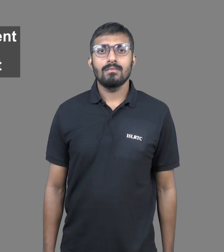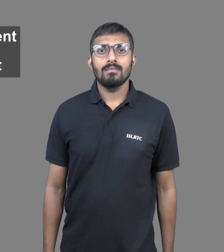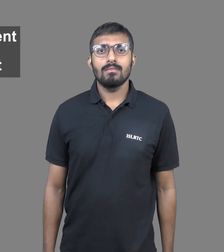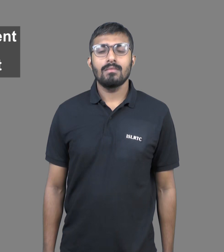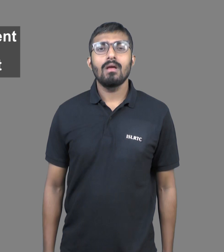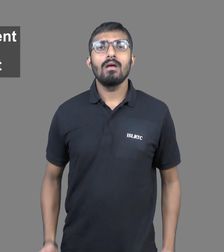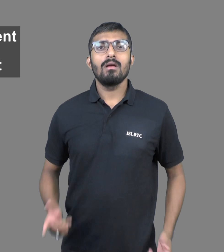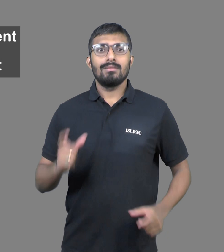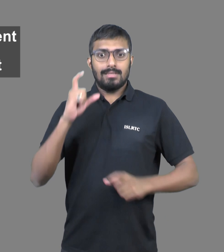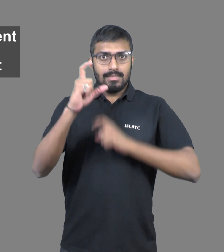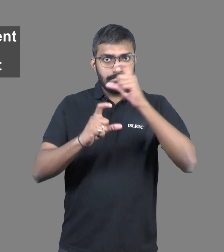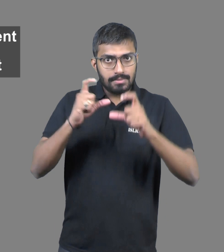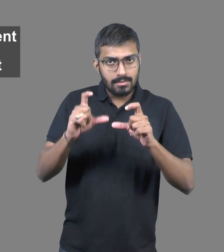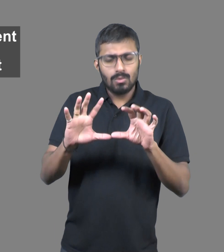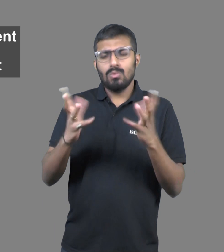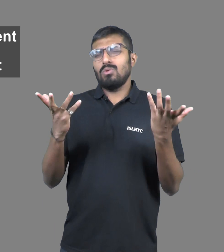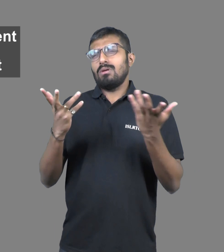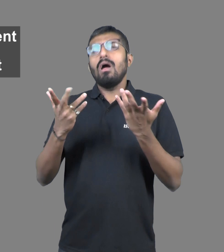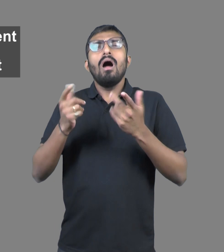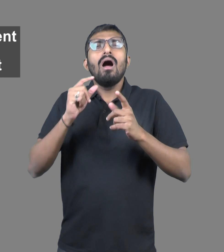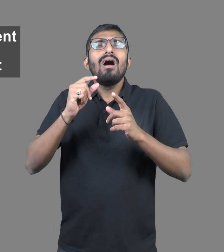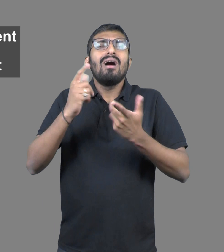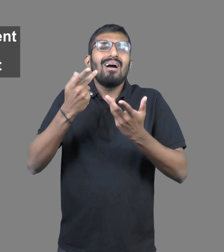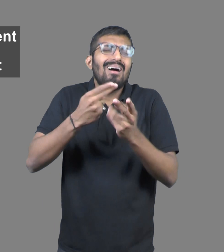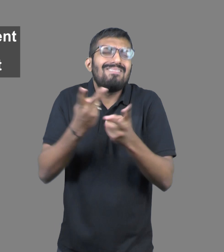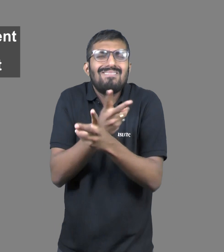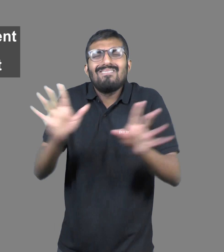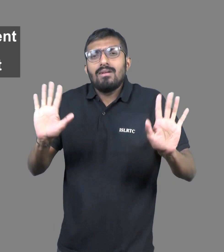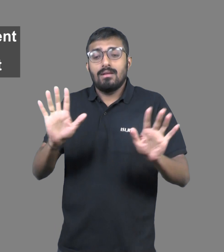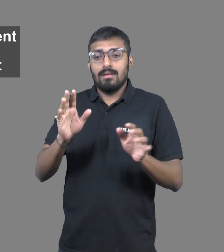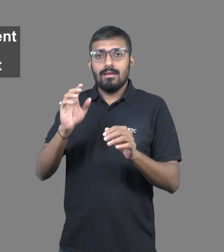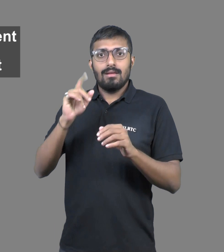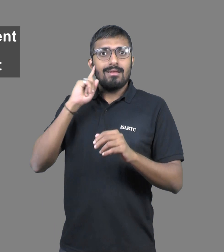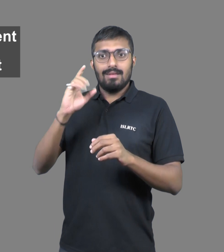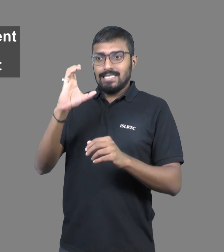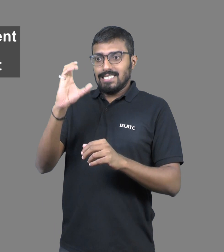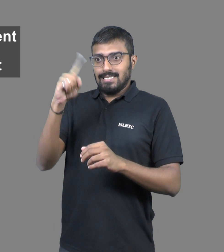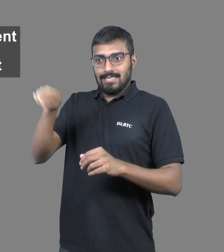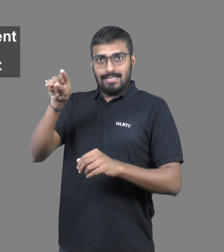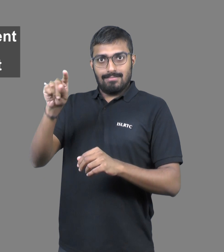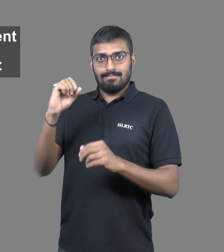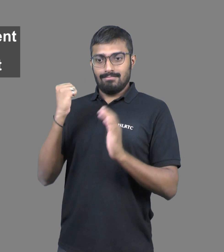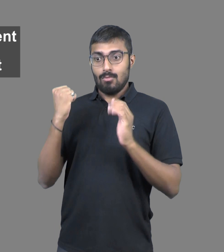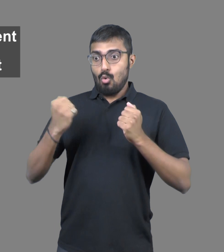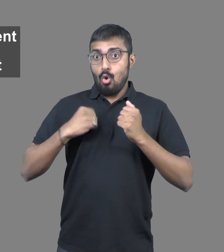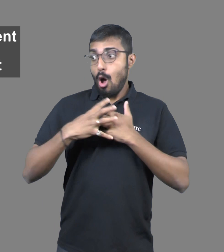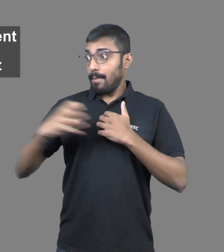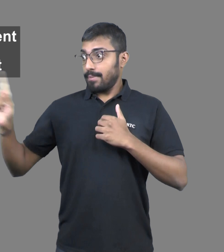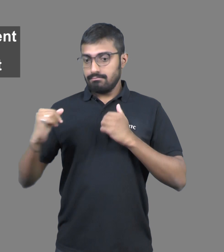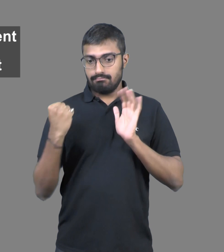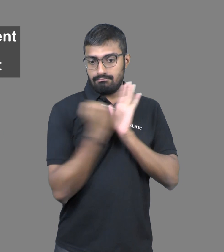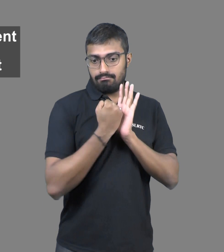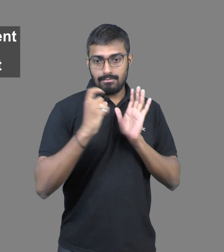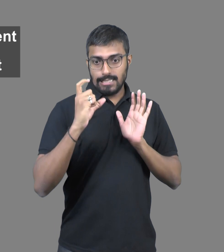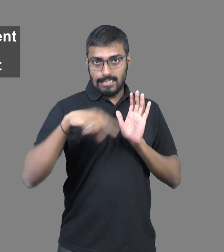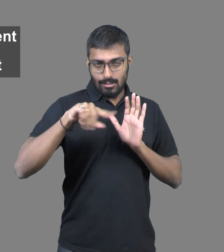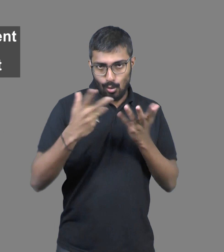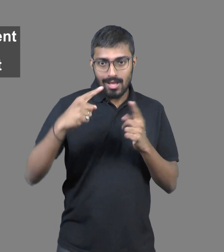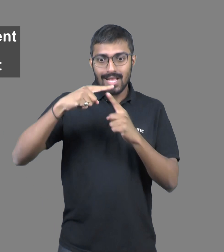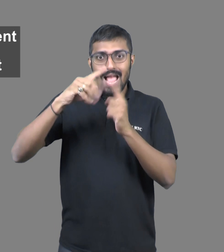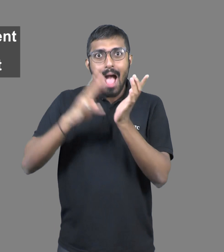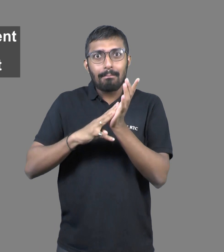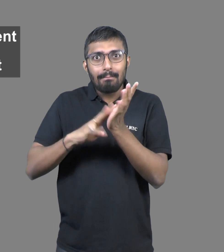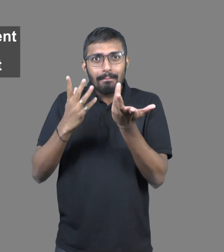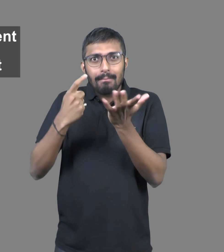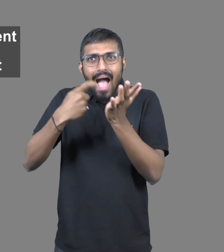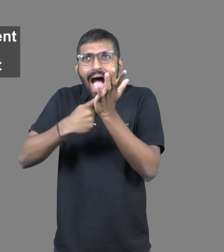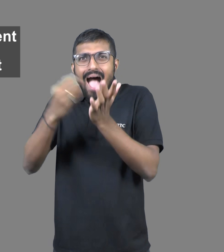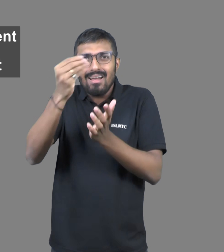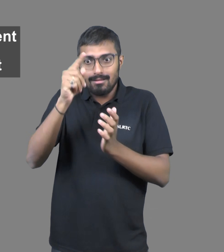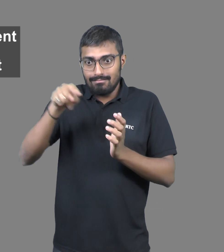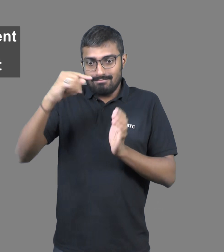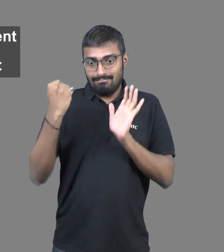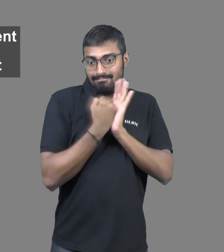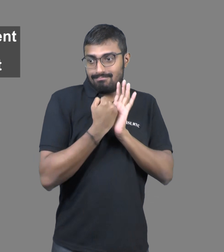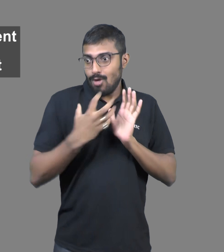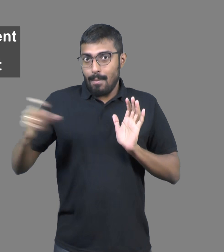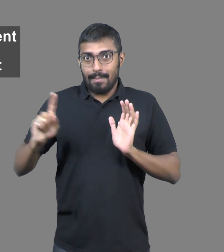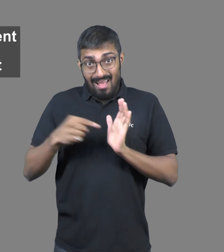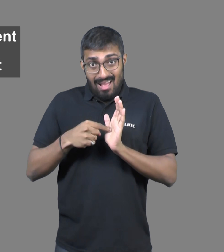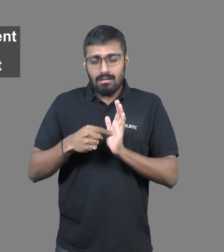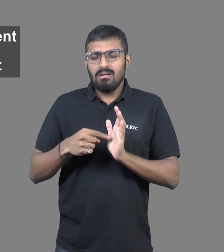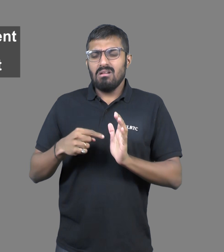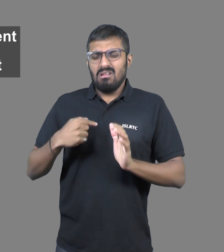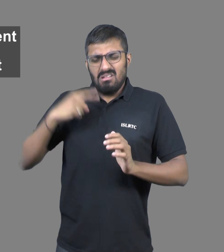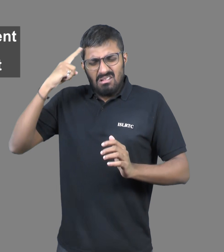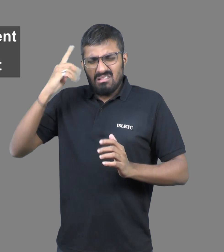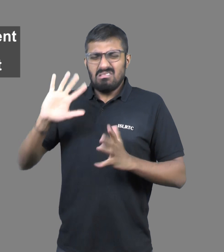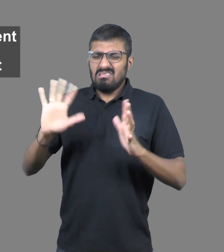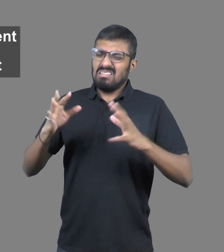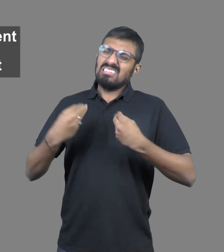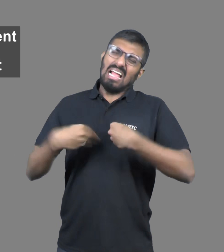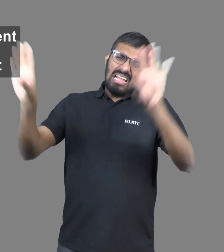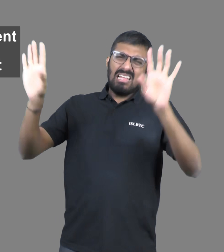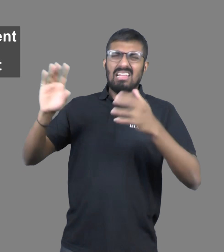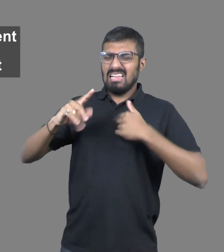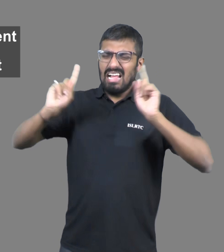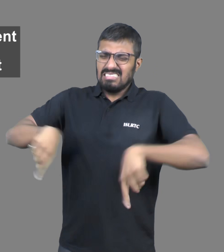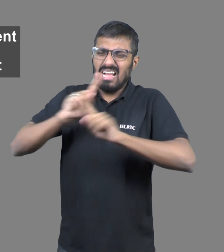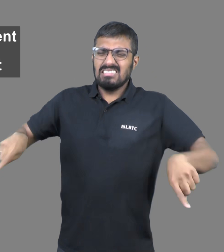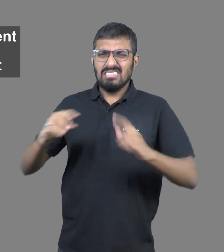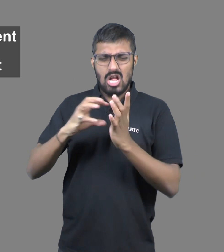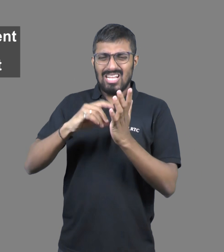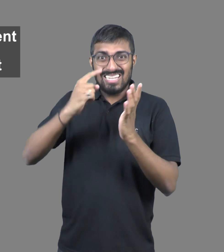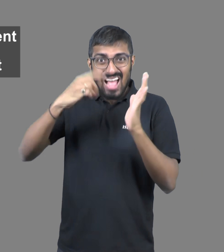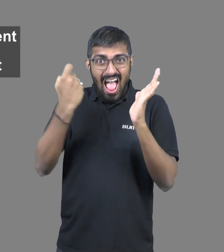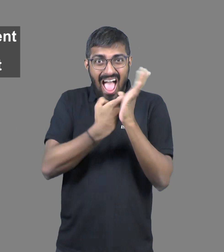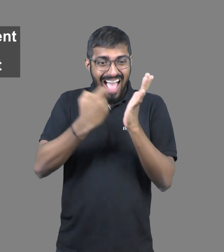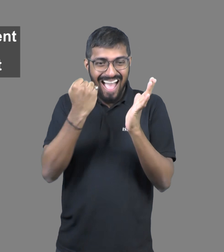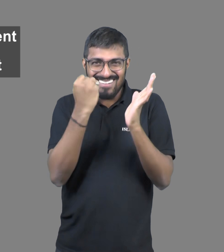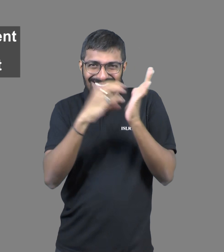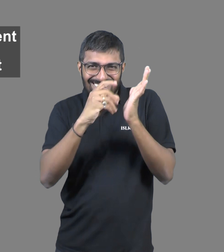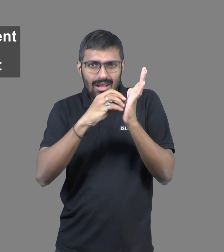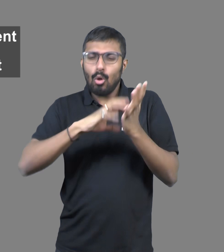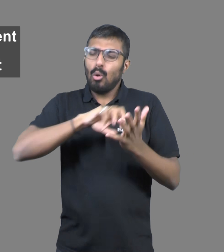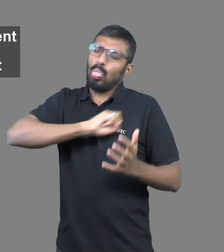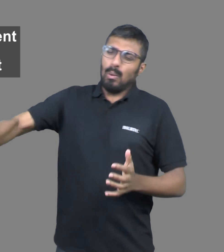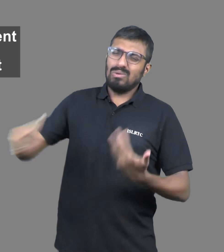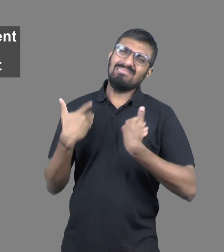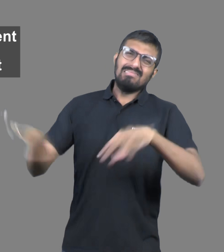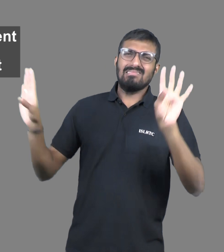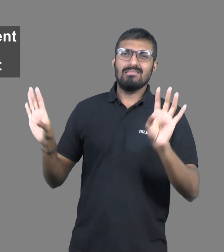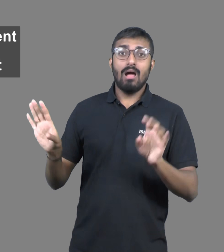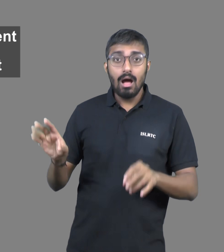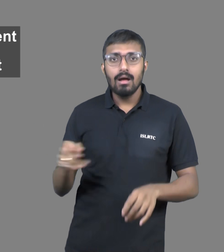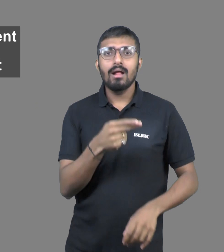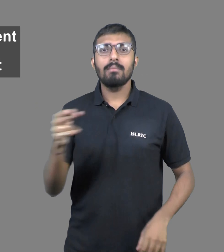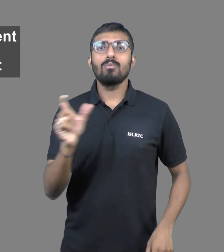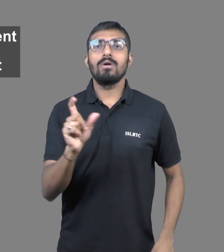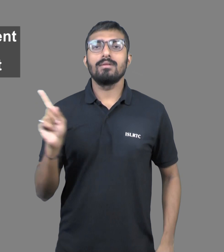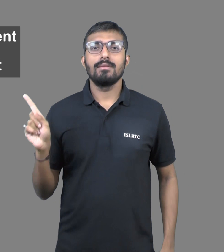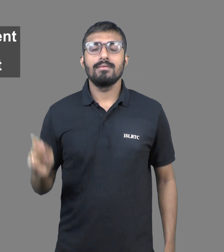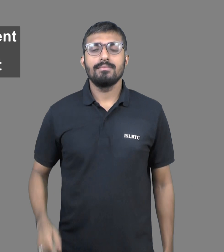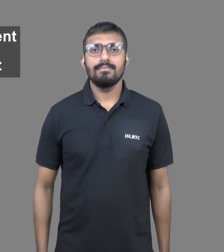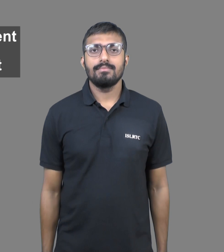Abandonment of copyright